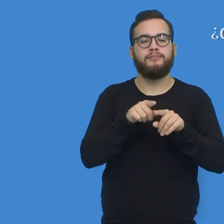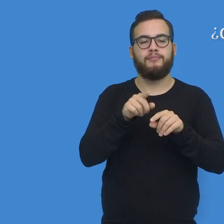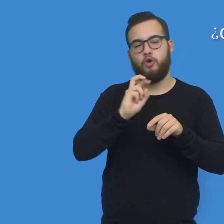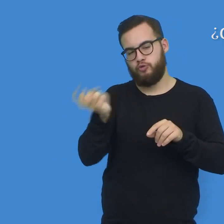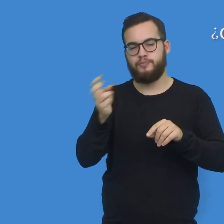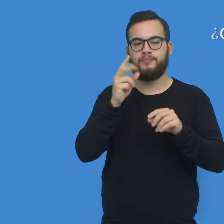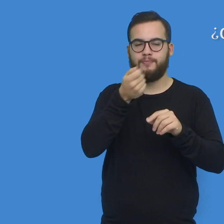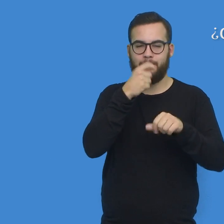otro